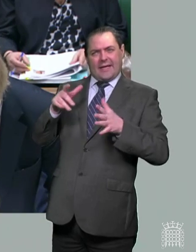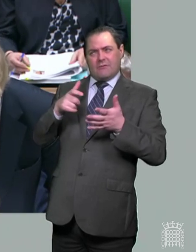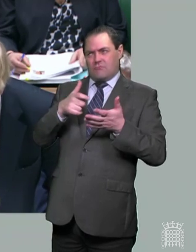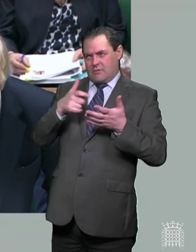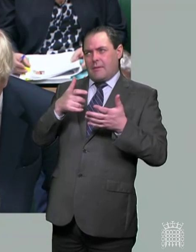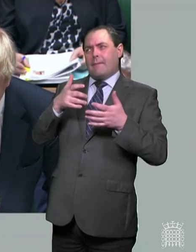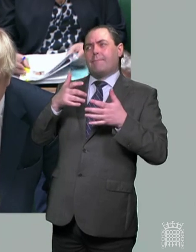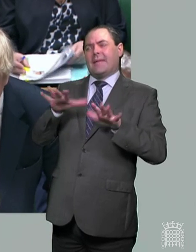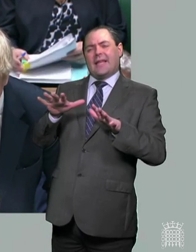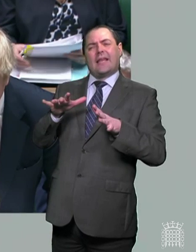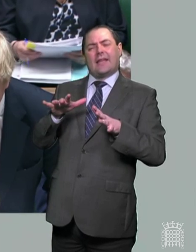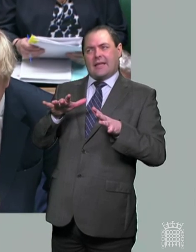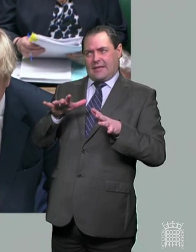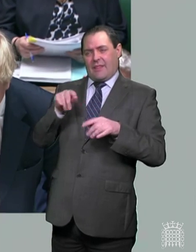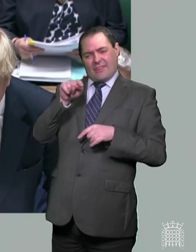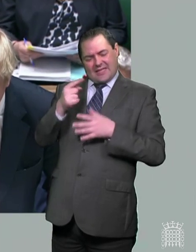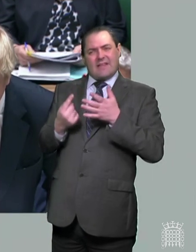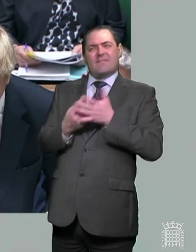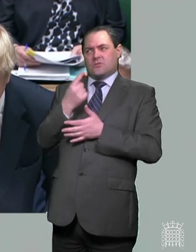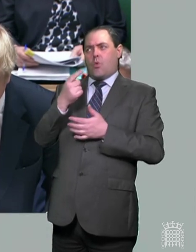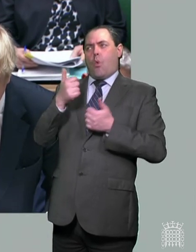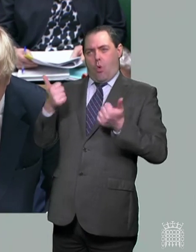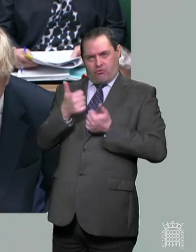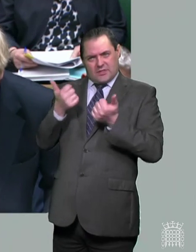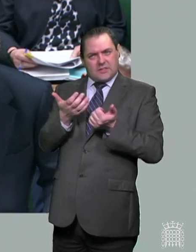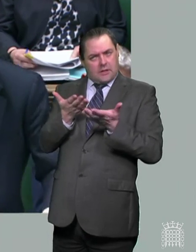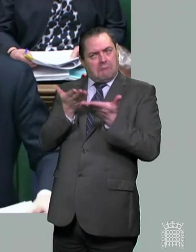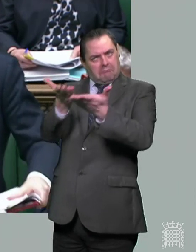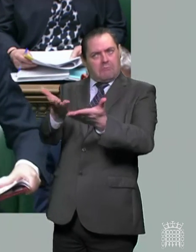That event already has been submitted for investigation.